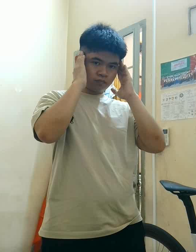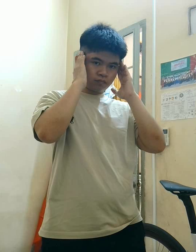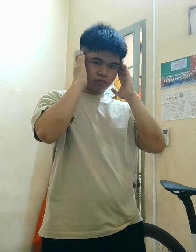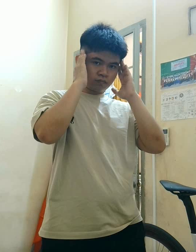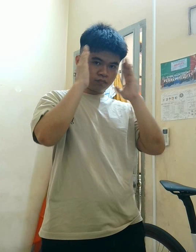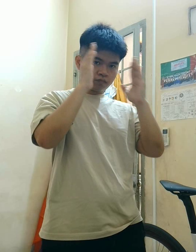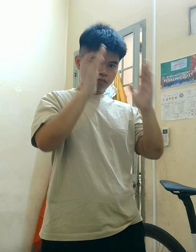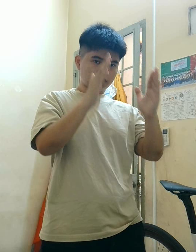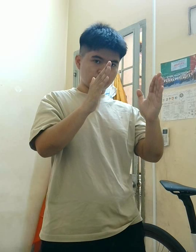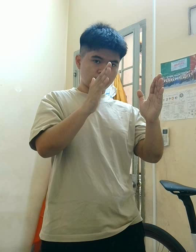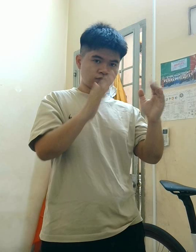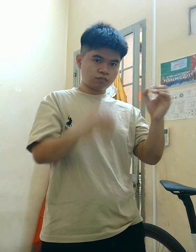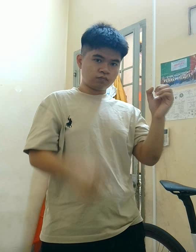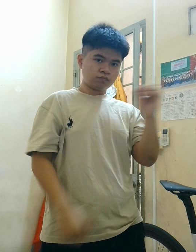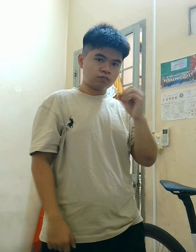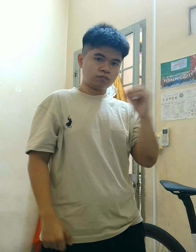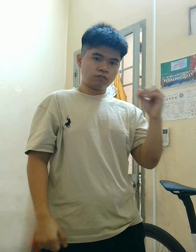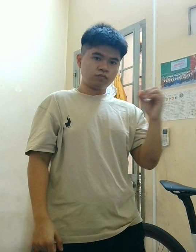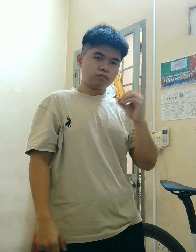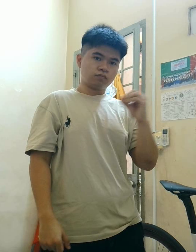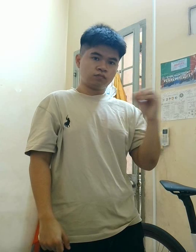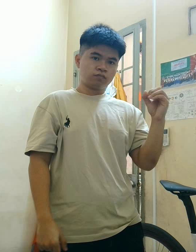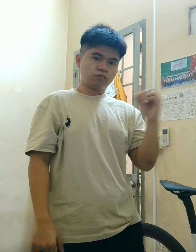khong quan tam